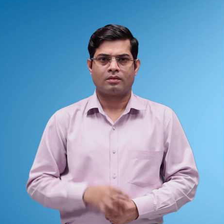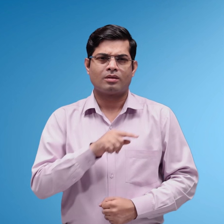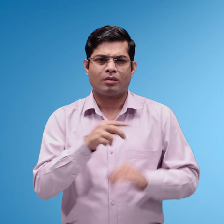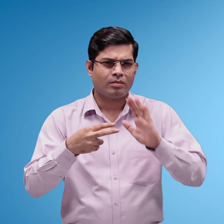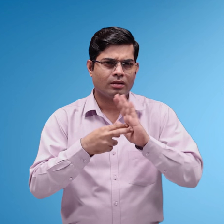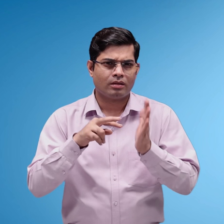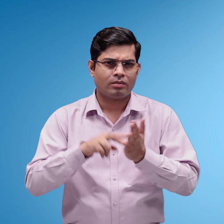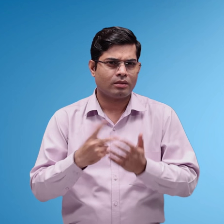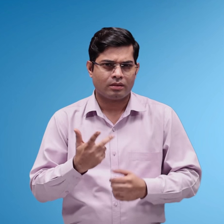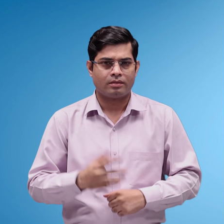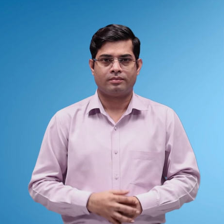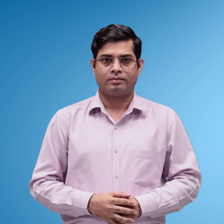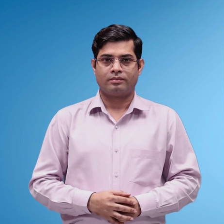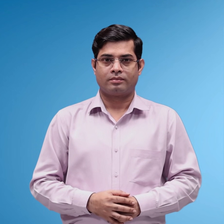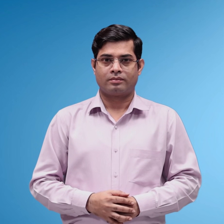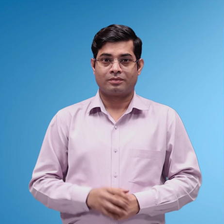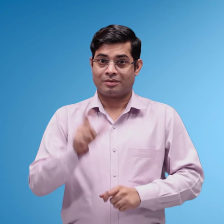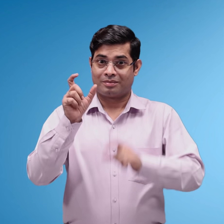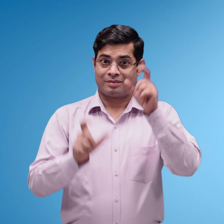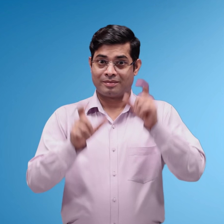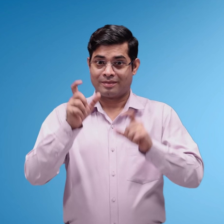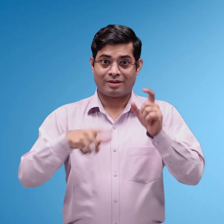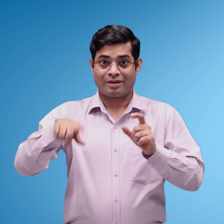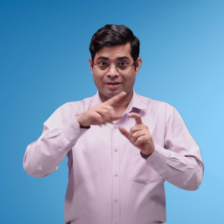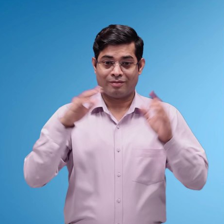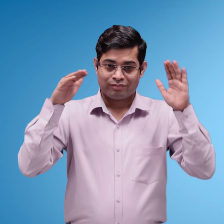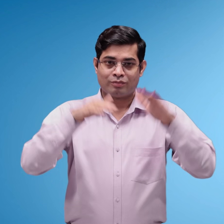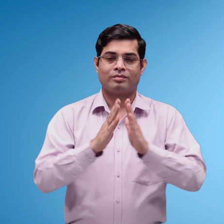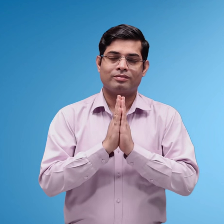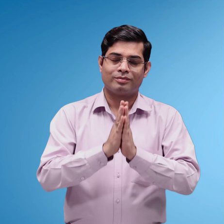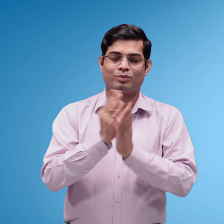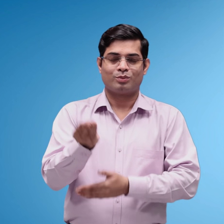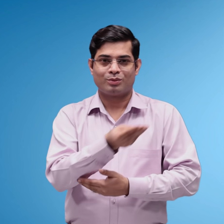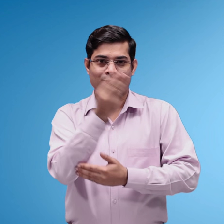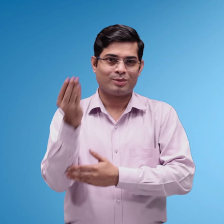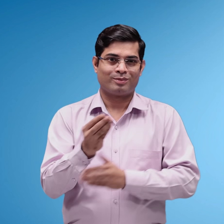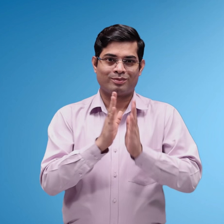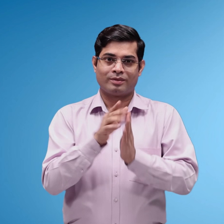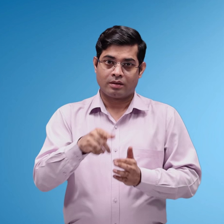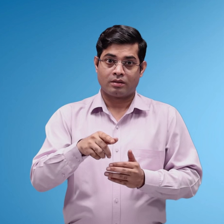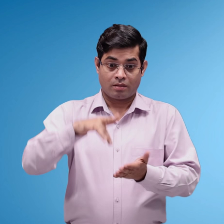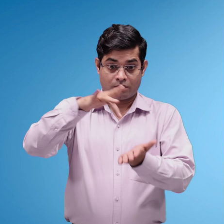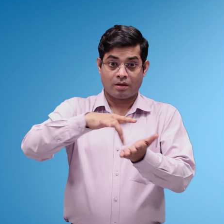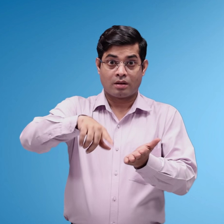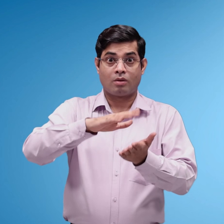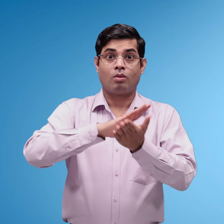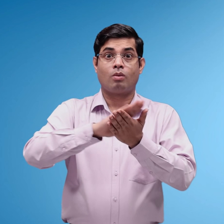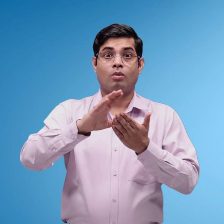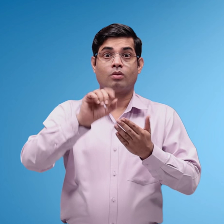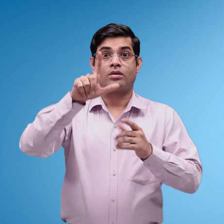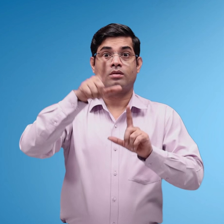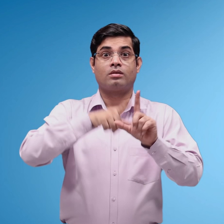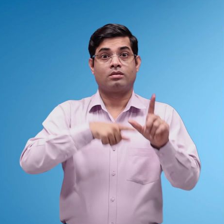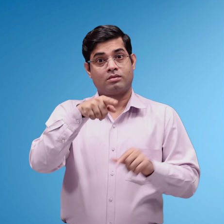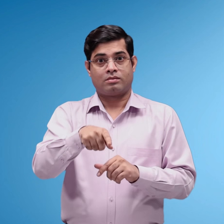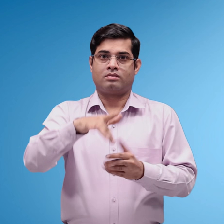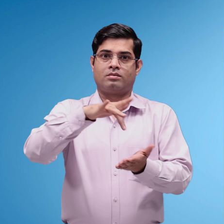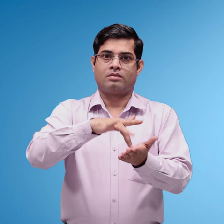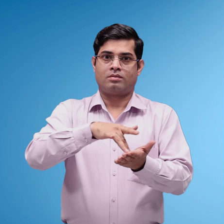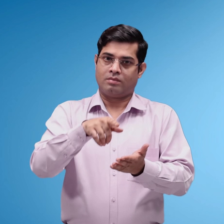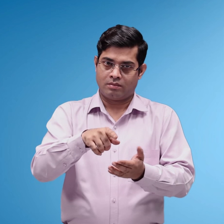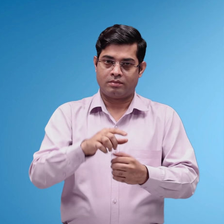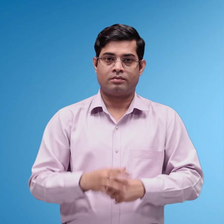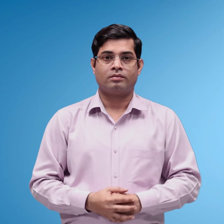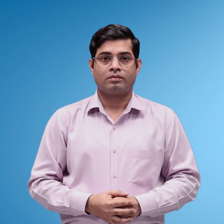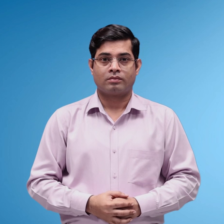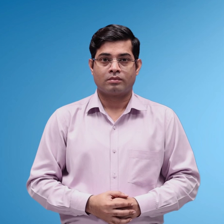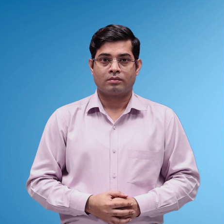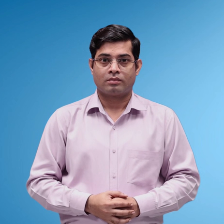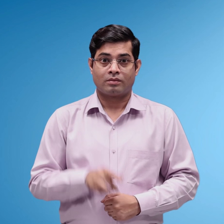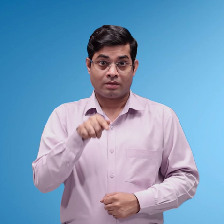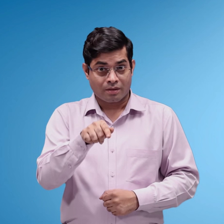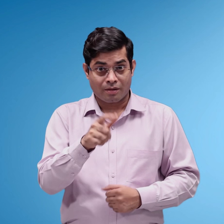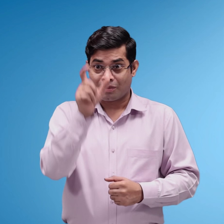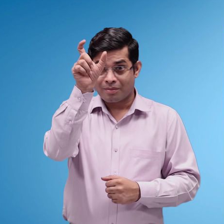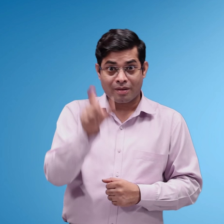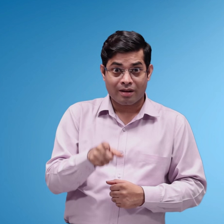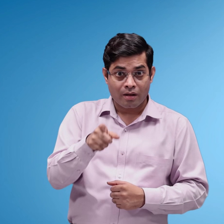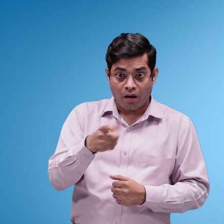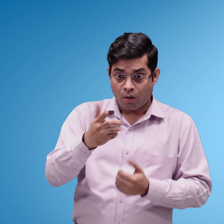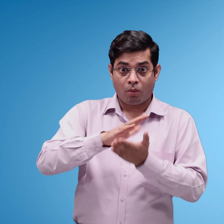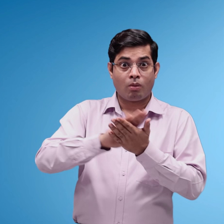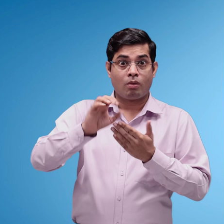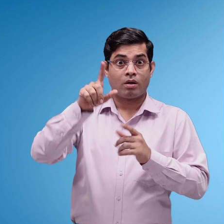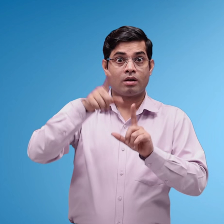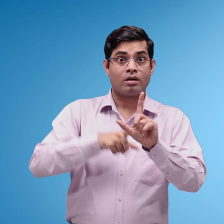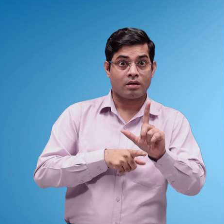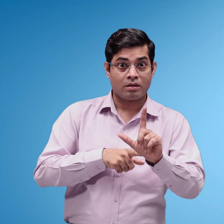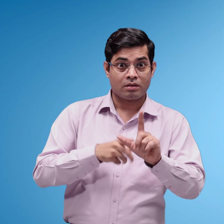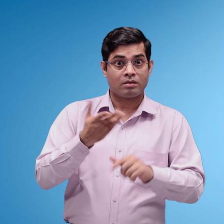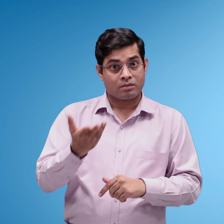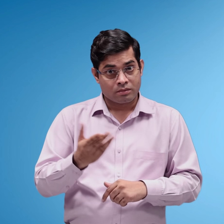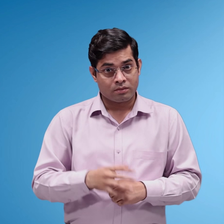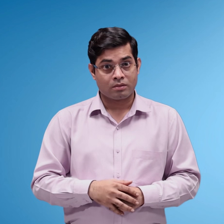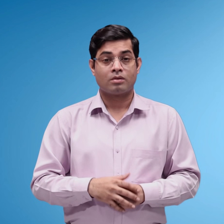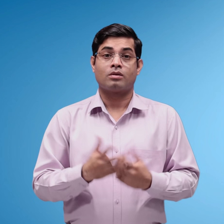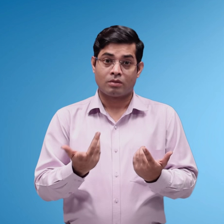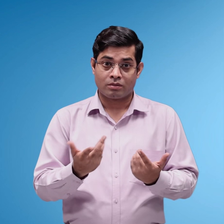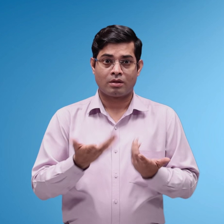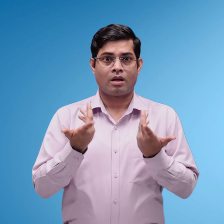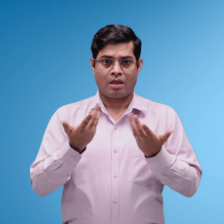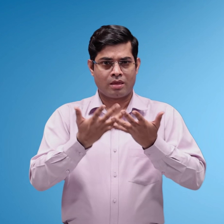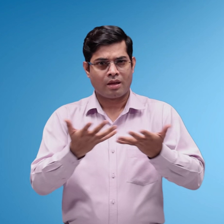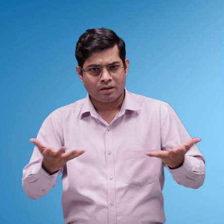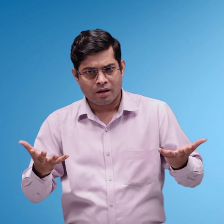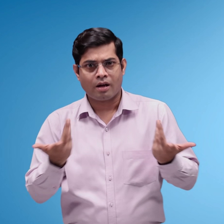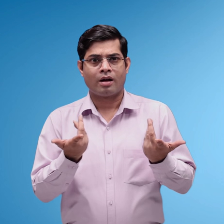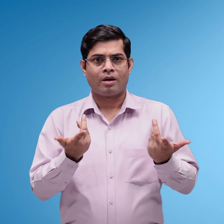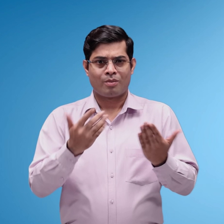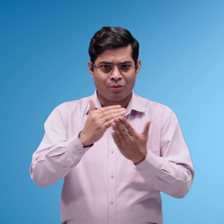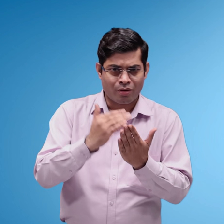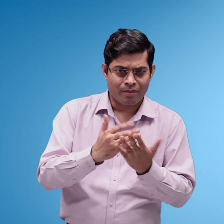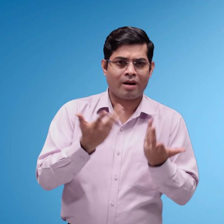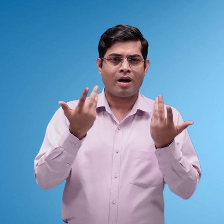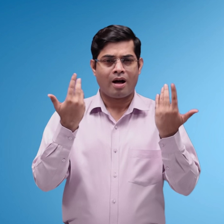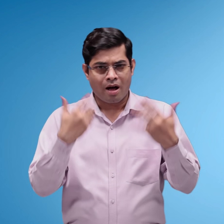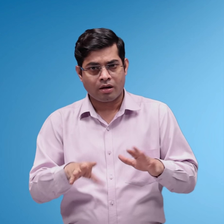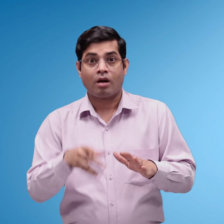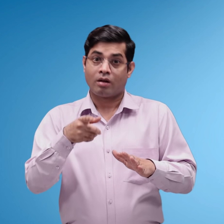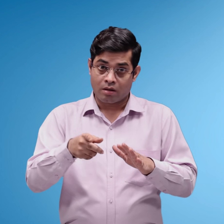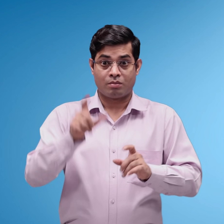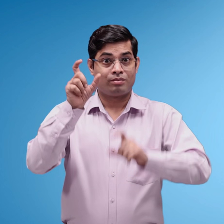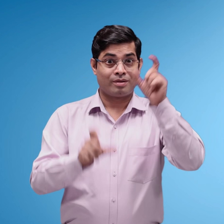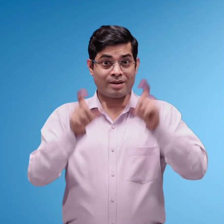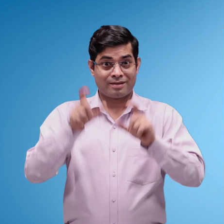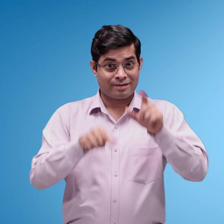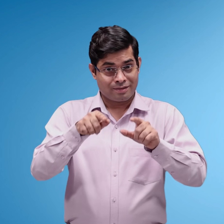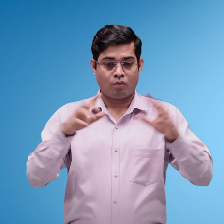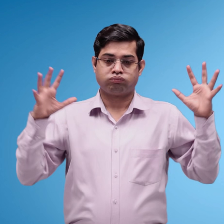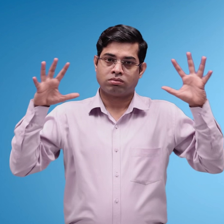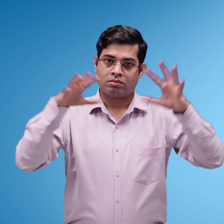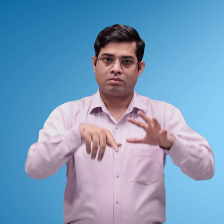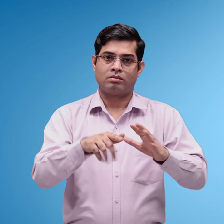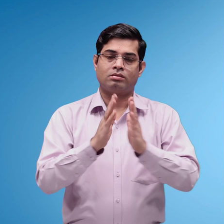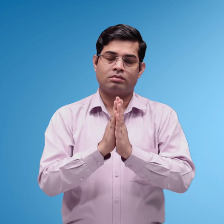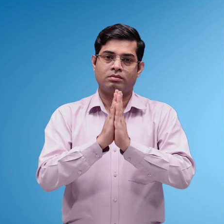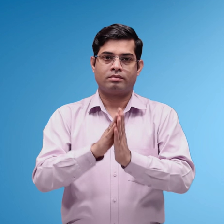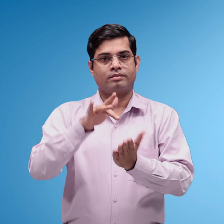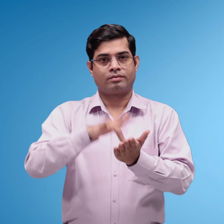This sign means shrine. It refers to a place where people come to worship. It is considered holy, usually because it may have some connection with a holy person, event, object, etc.